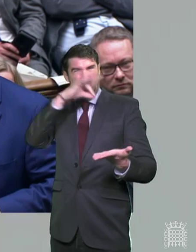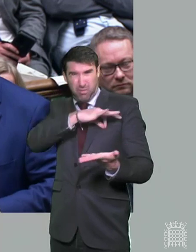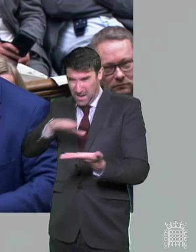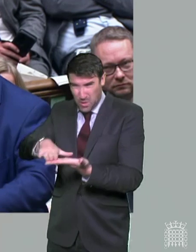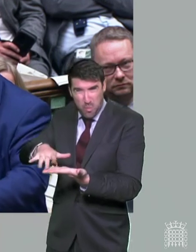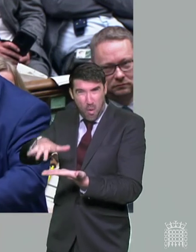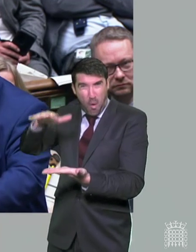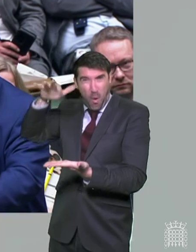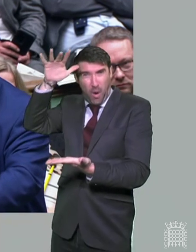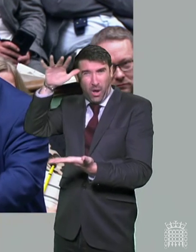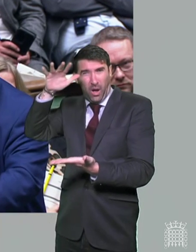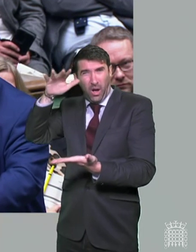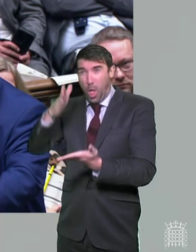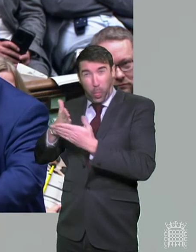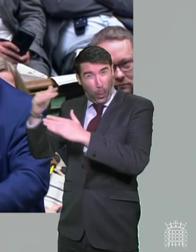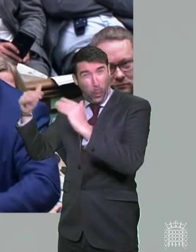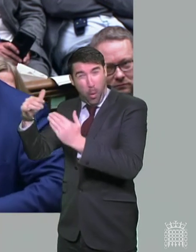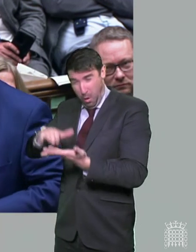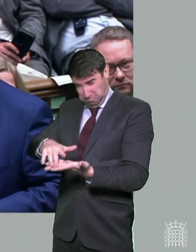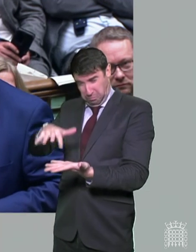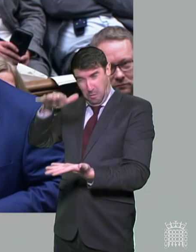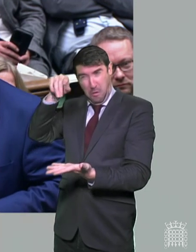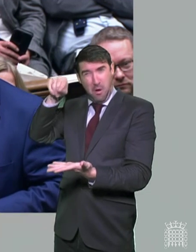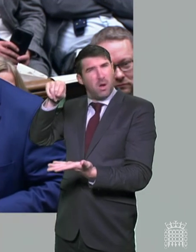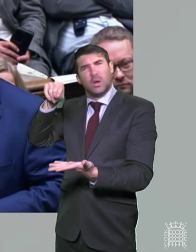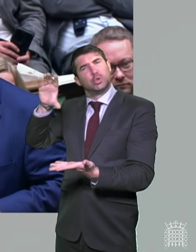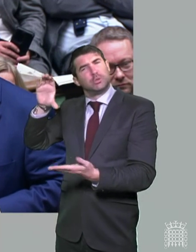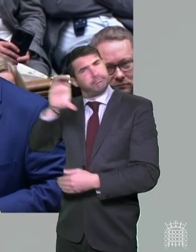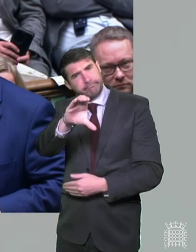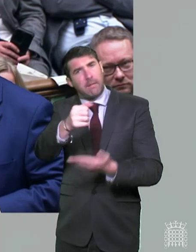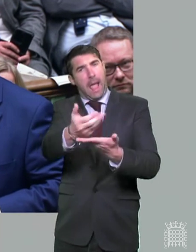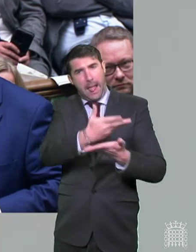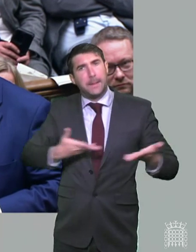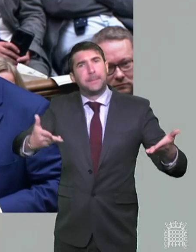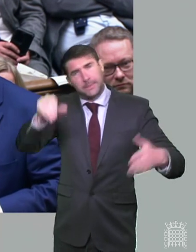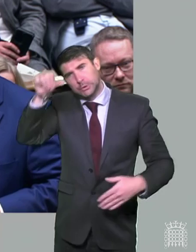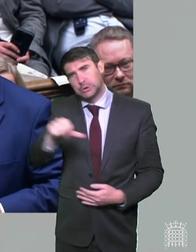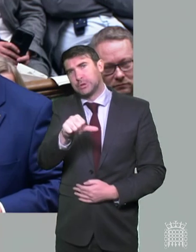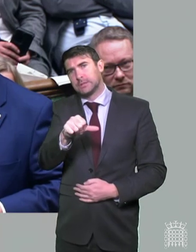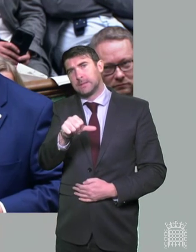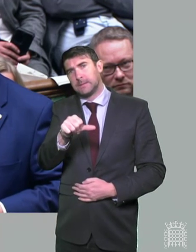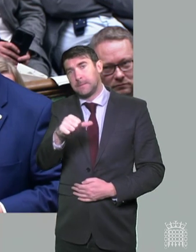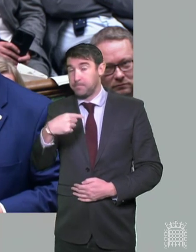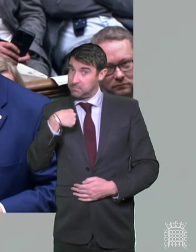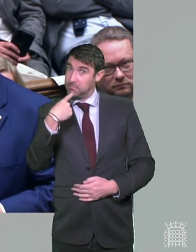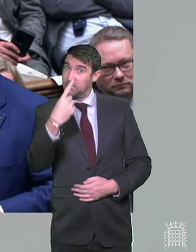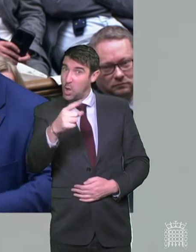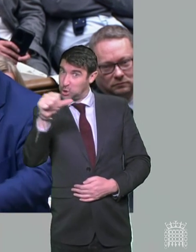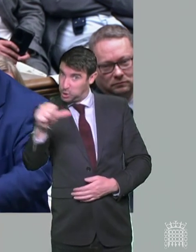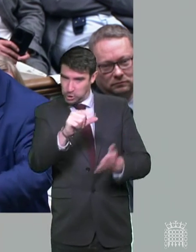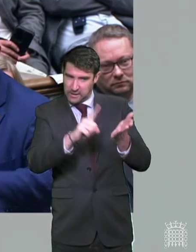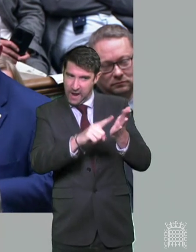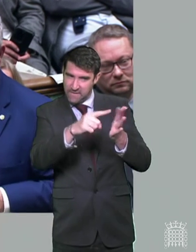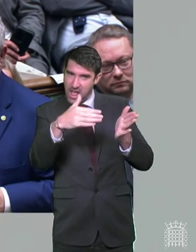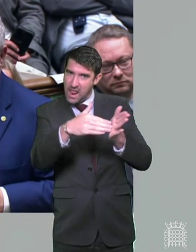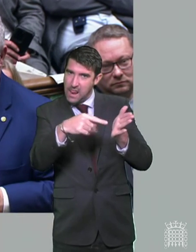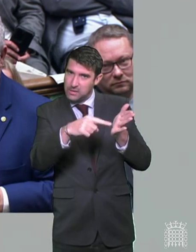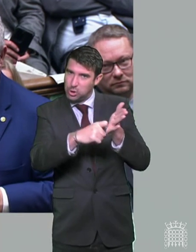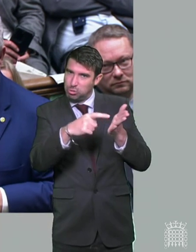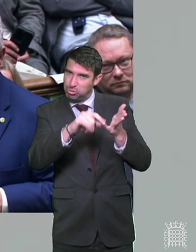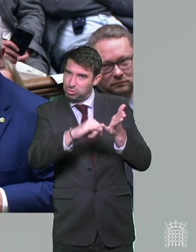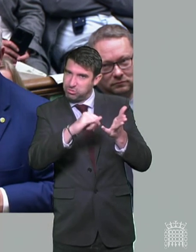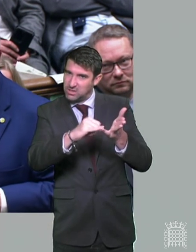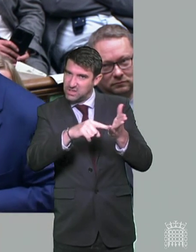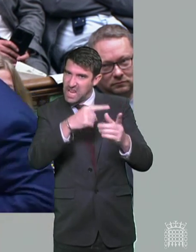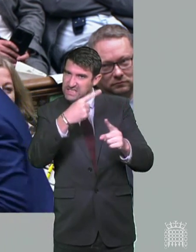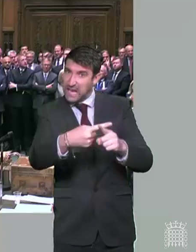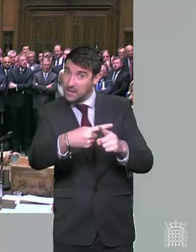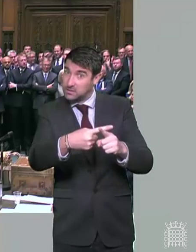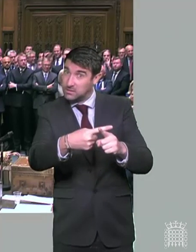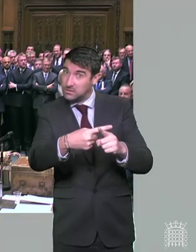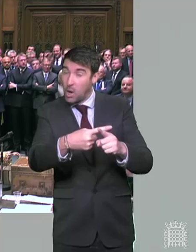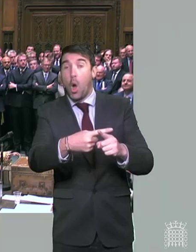Does the Prime Minister understand that her first act as Prime Minister will now define her: a Truss tax that households and businesses will be paying for years to come?